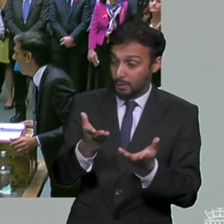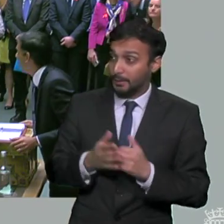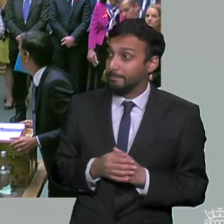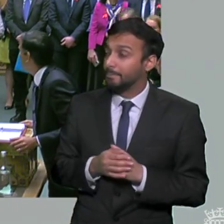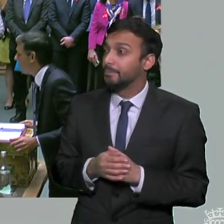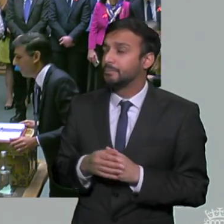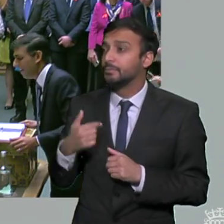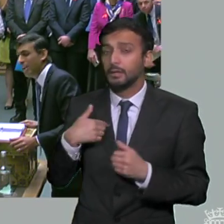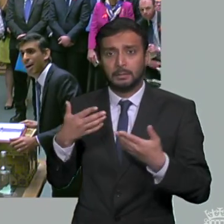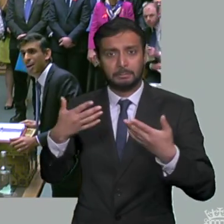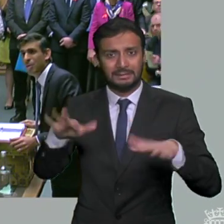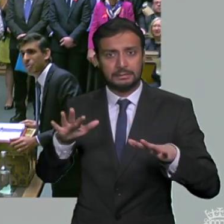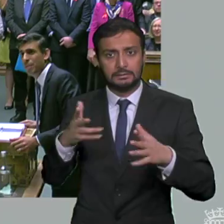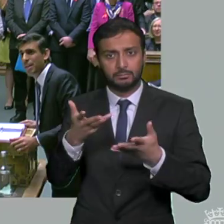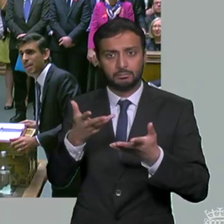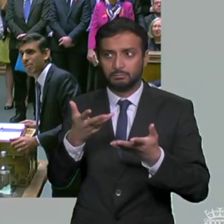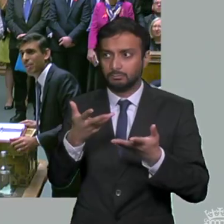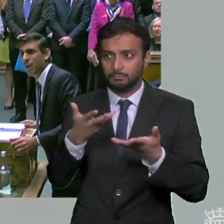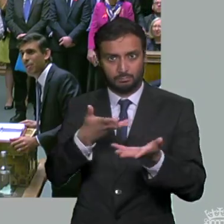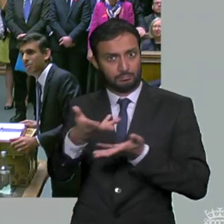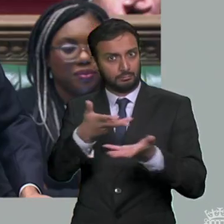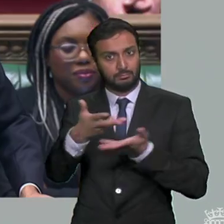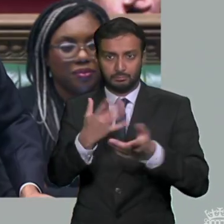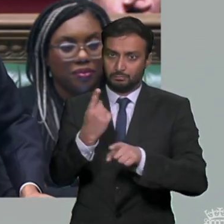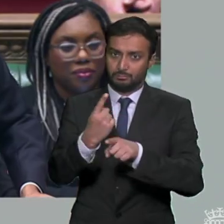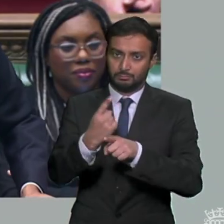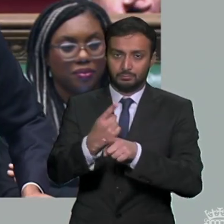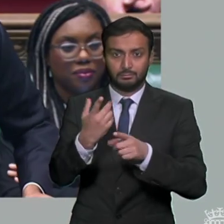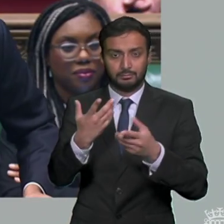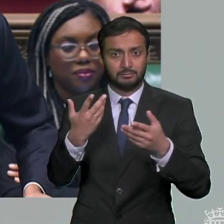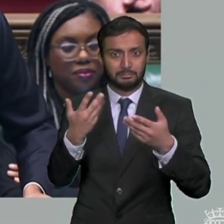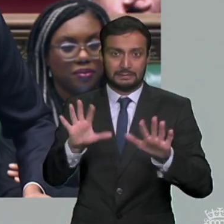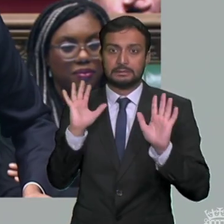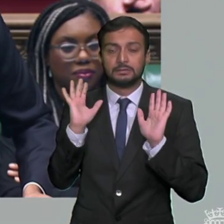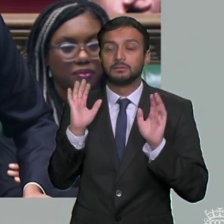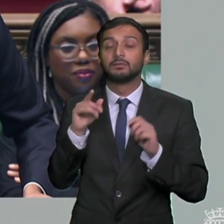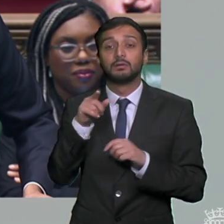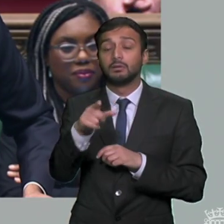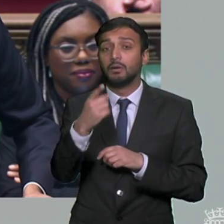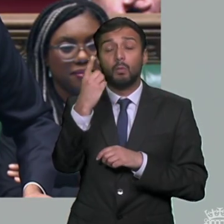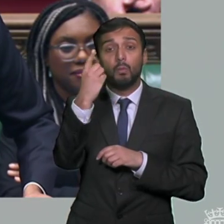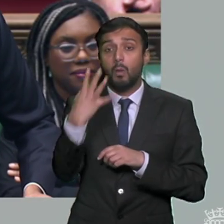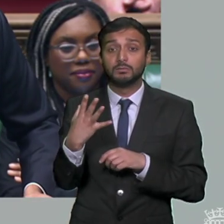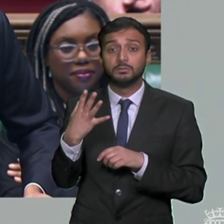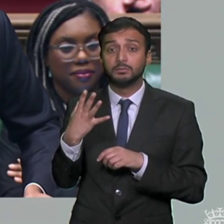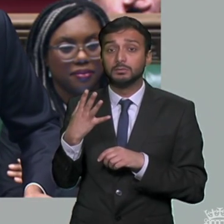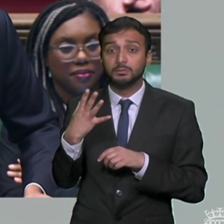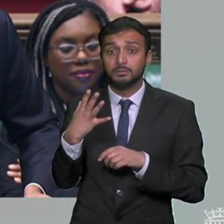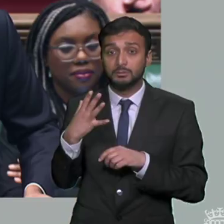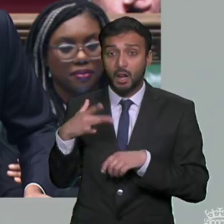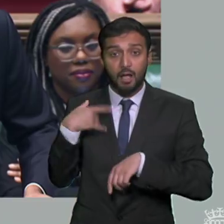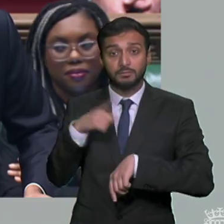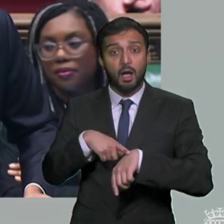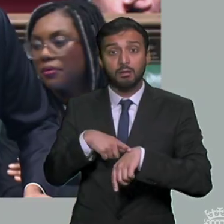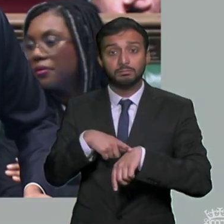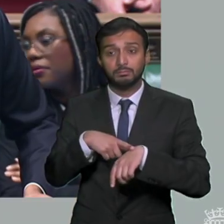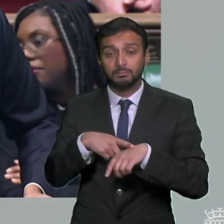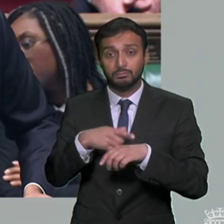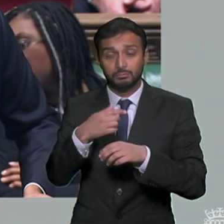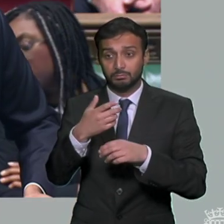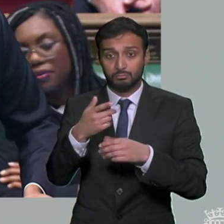We did have that conversation not so many years ago—it was described as a once-in-a-generation referendum—and we discussed this last week.